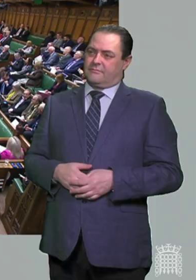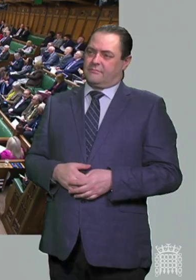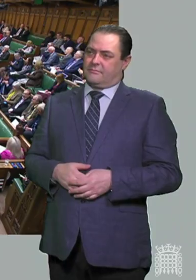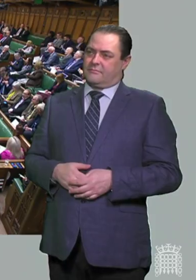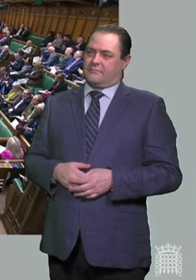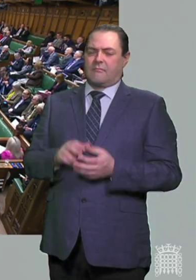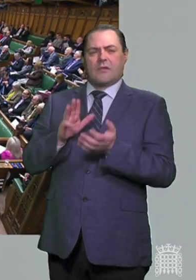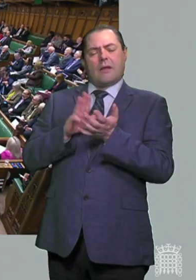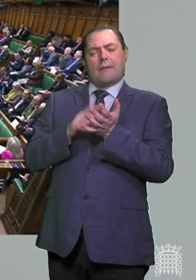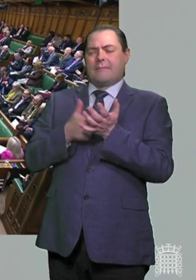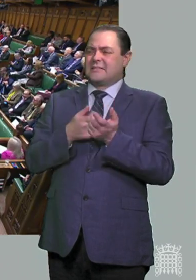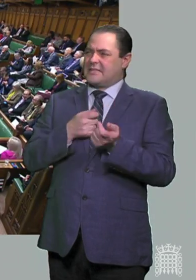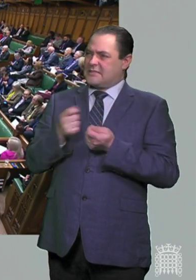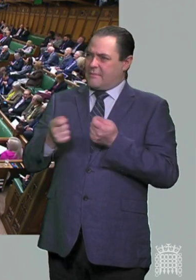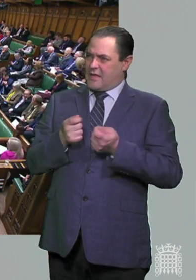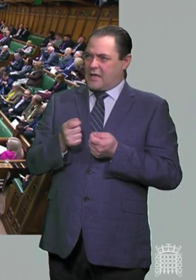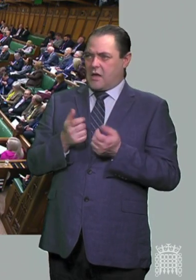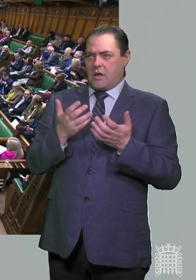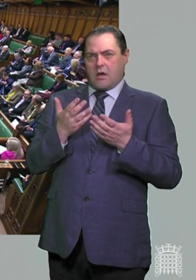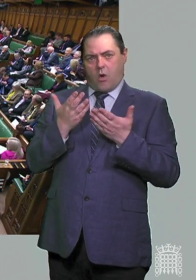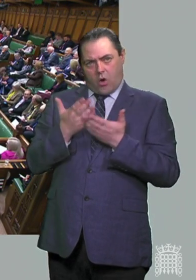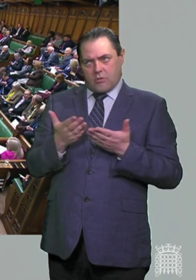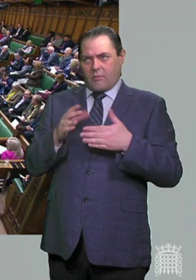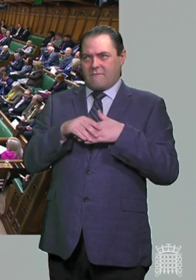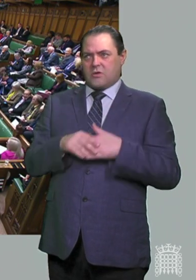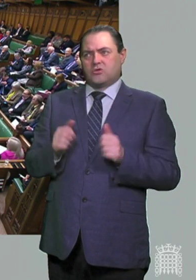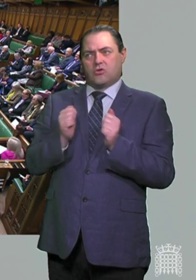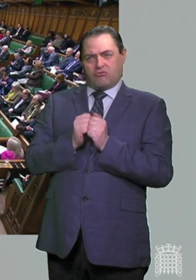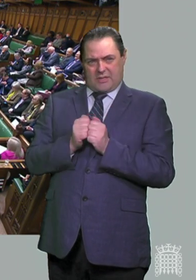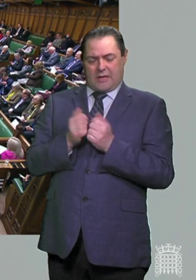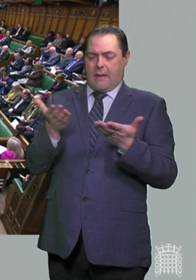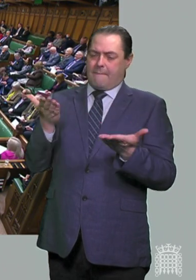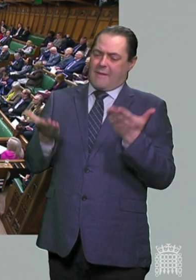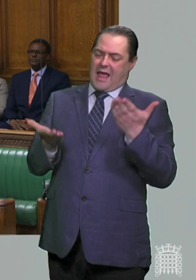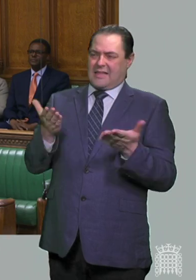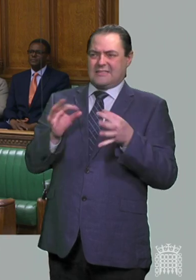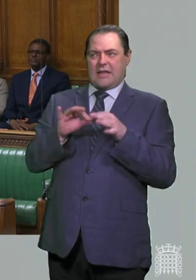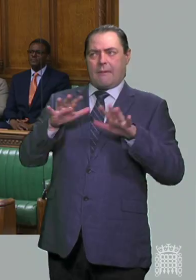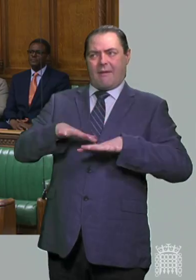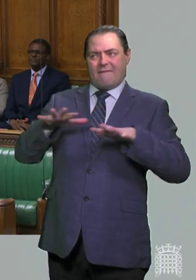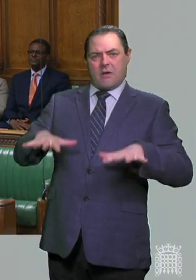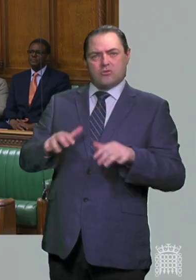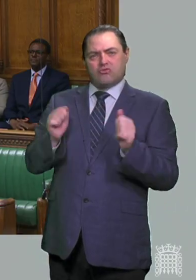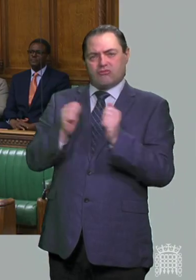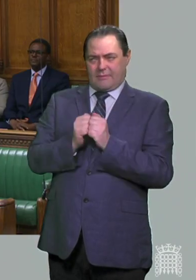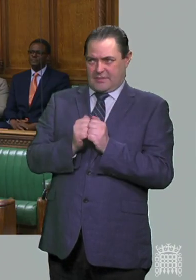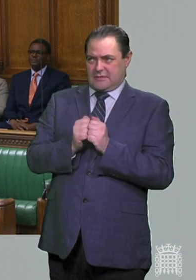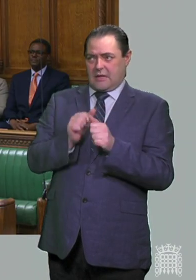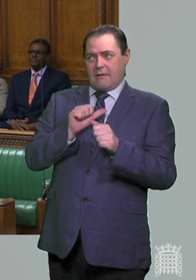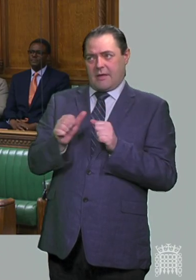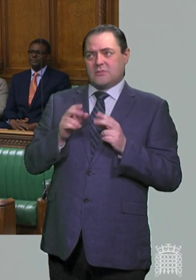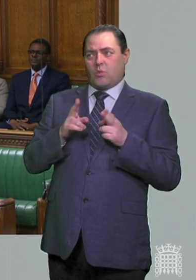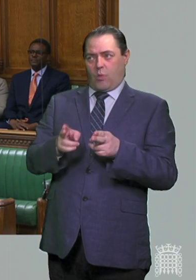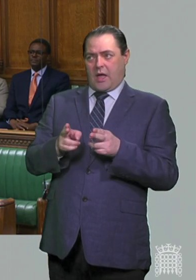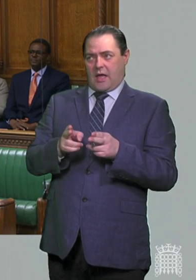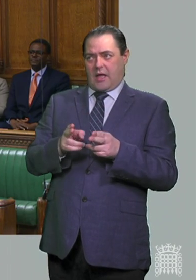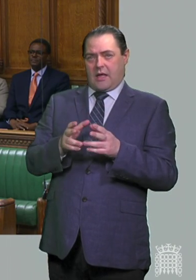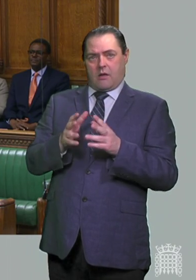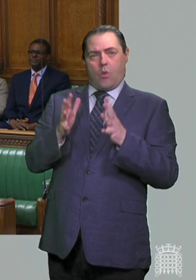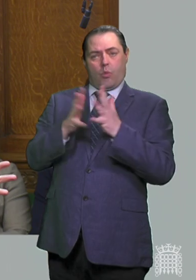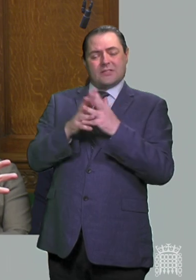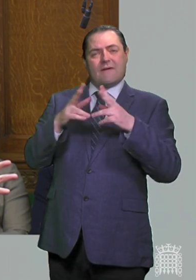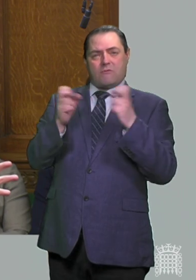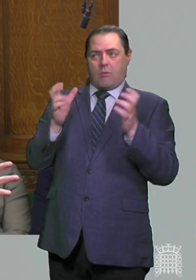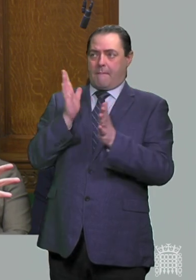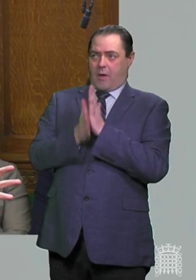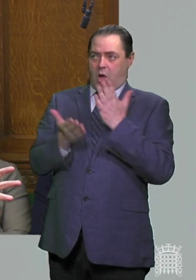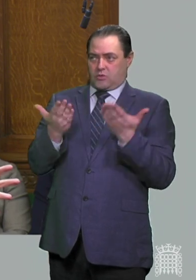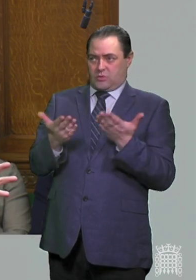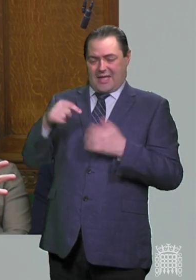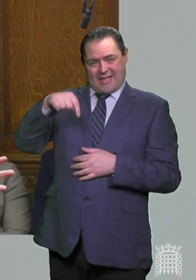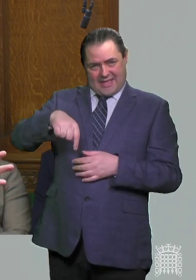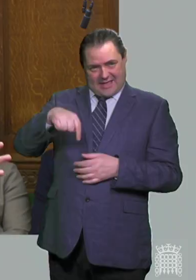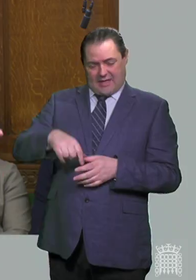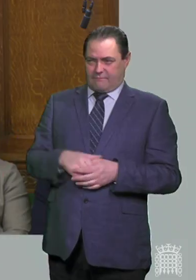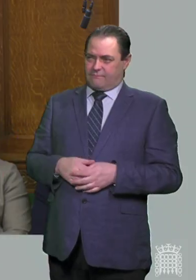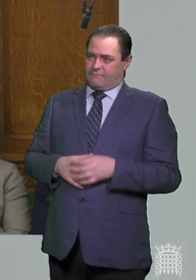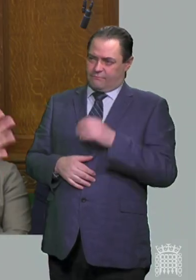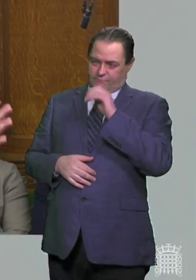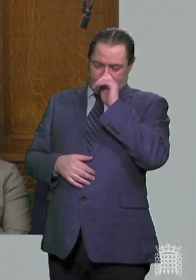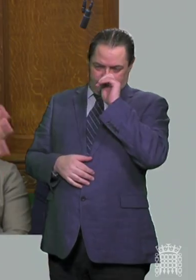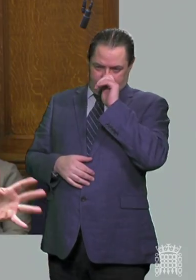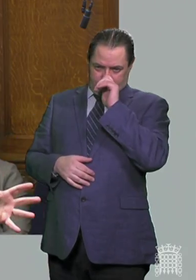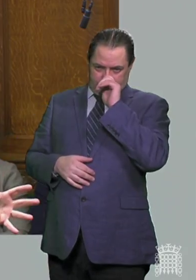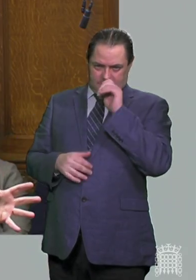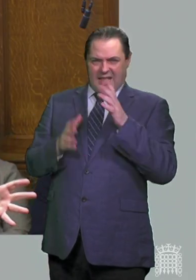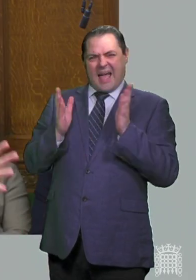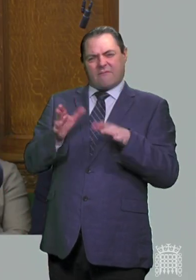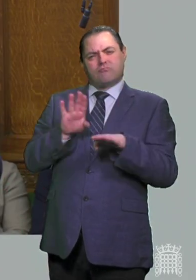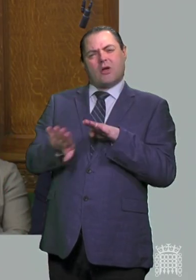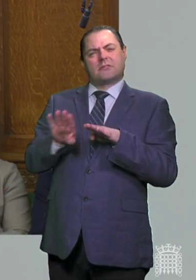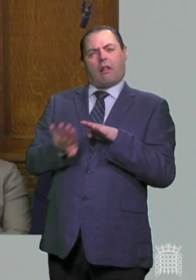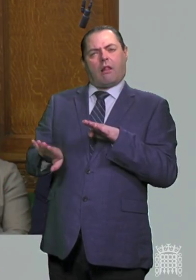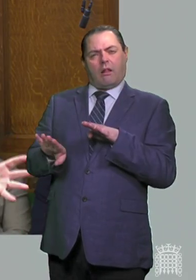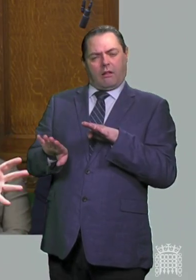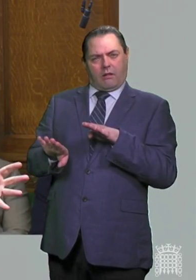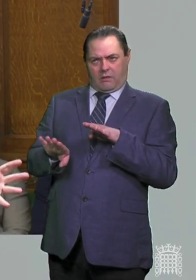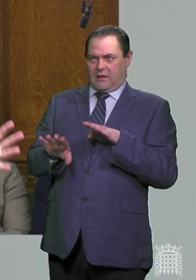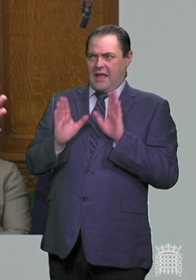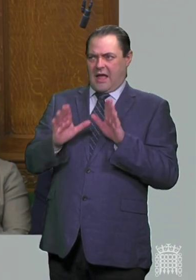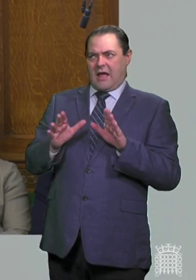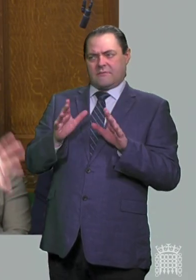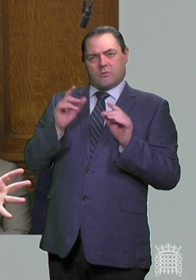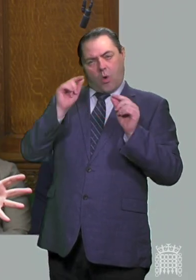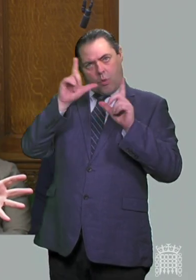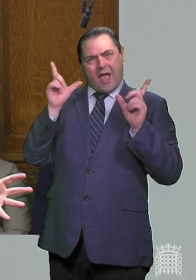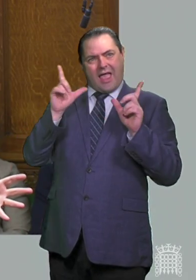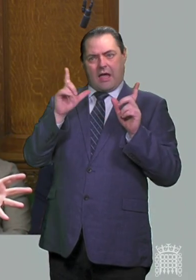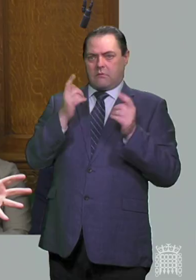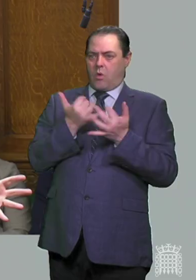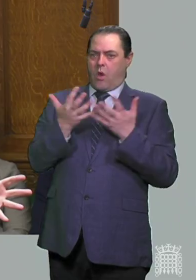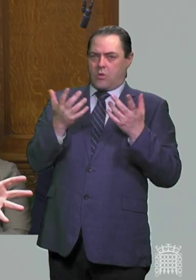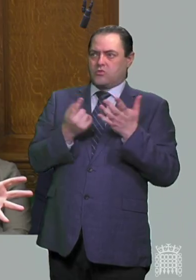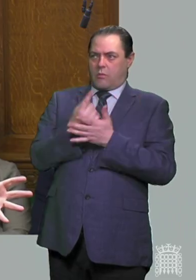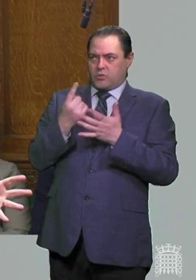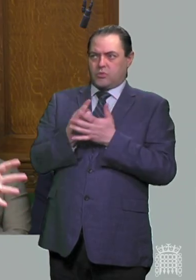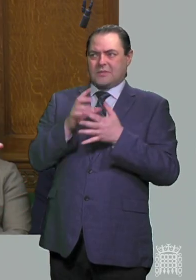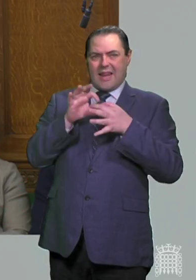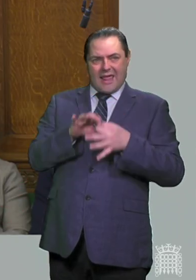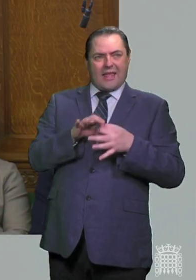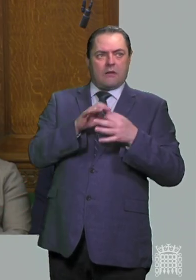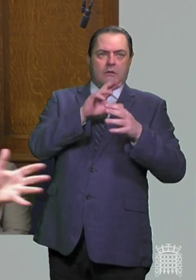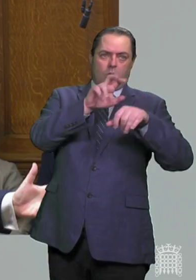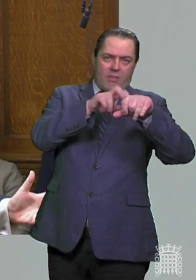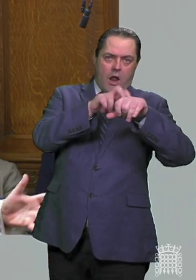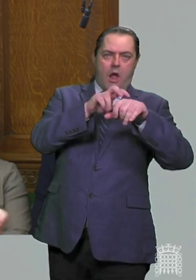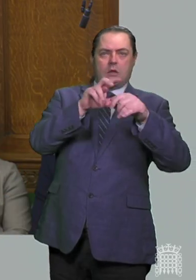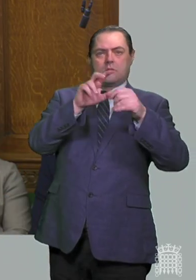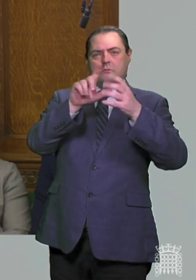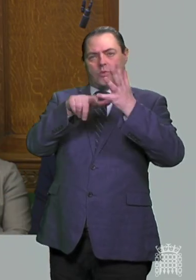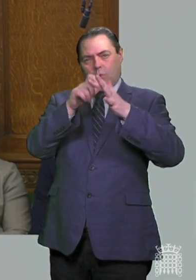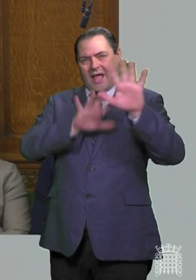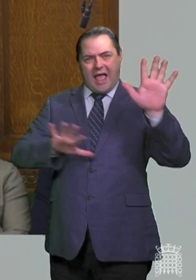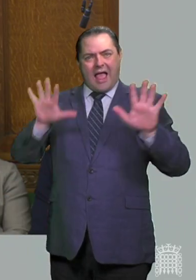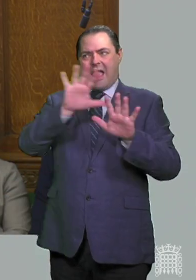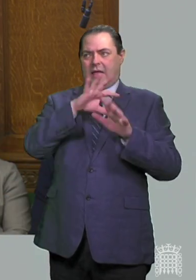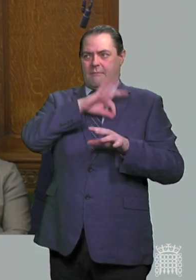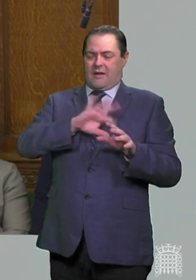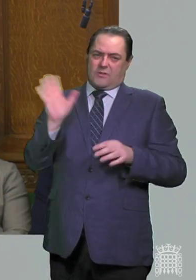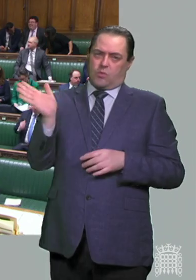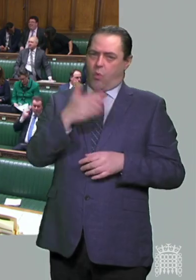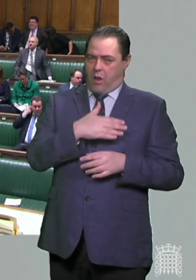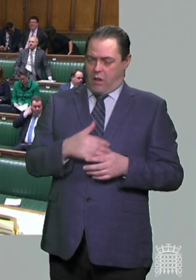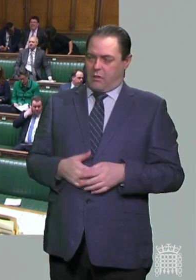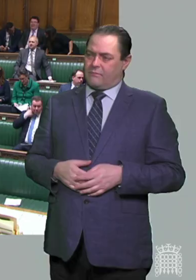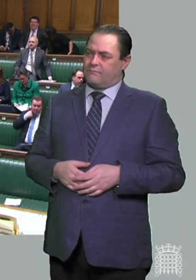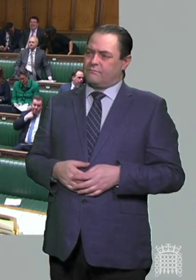Does my honourable Friend agree that in restoring the balance of the Belfast agreement the best approach is to pass the Windsor framework today in this place, and that we have to be pragmatic and open our eyes to the many opportunities, courtesy of inward investment, that will then follow for the benefit of all communities in the Province?